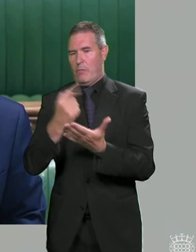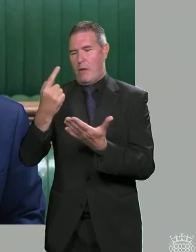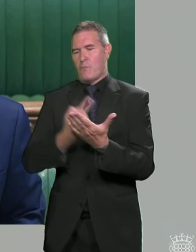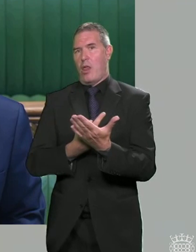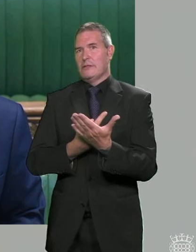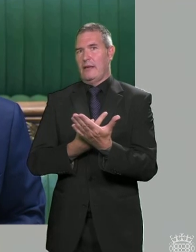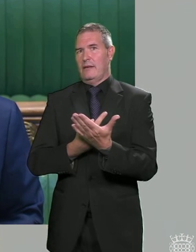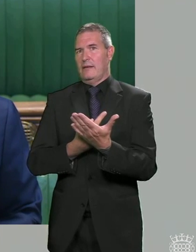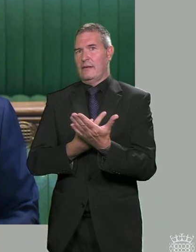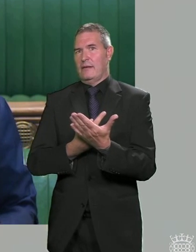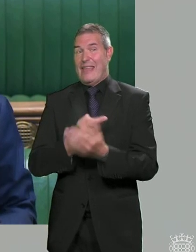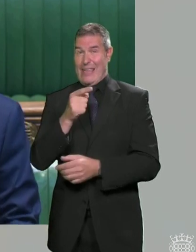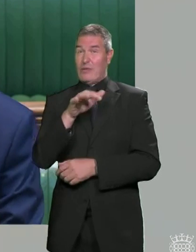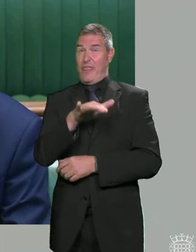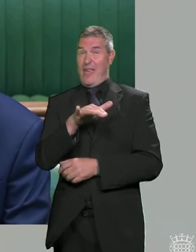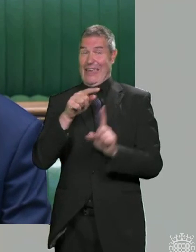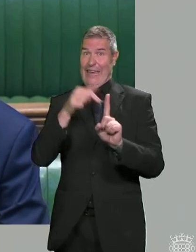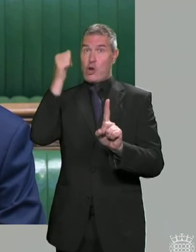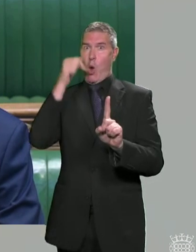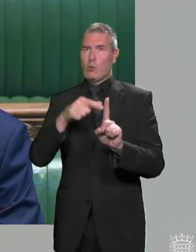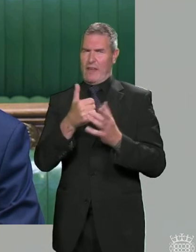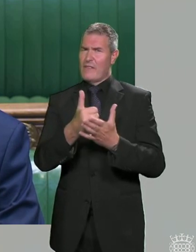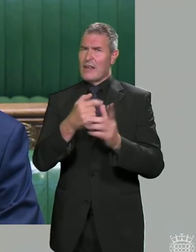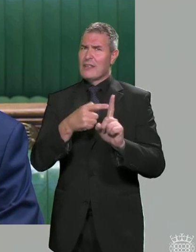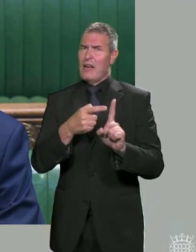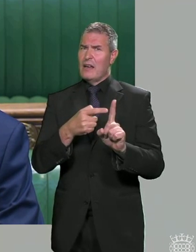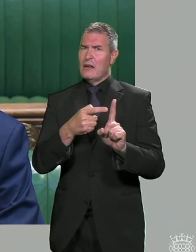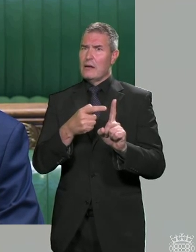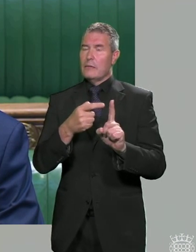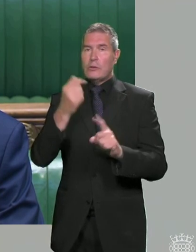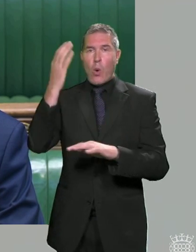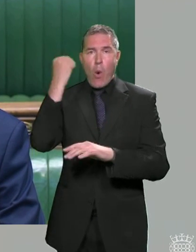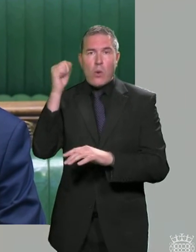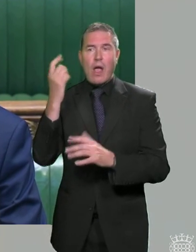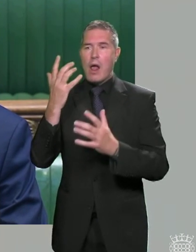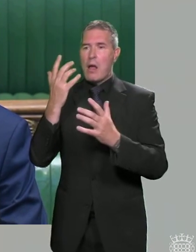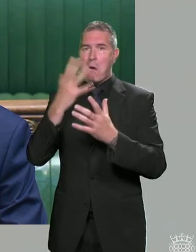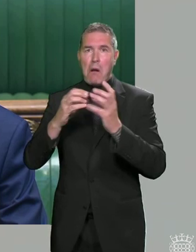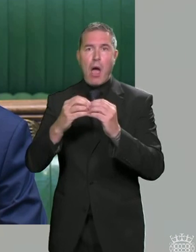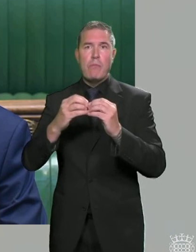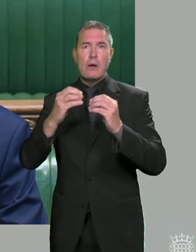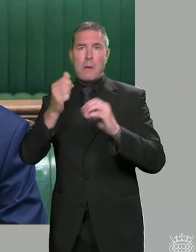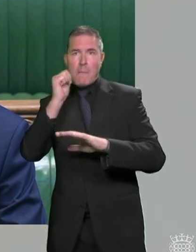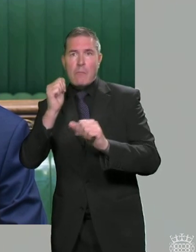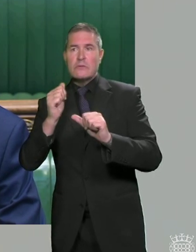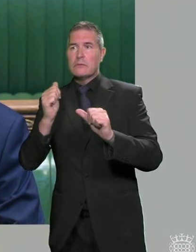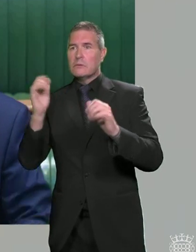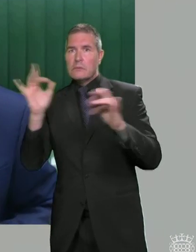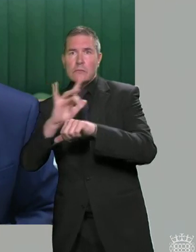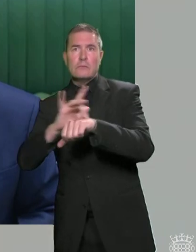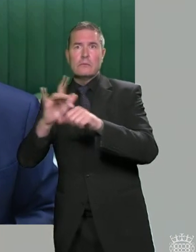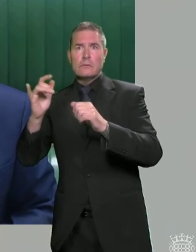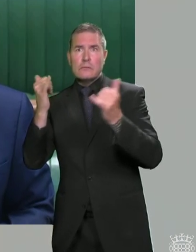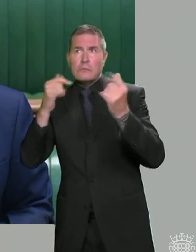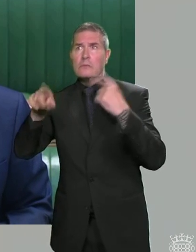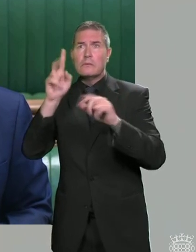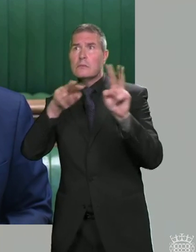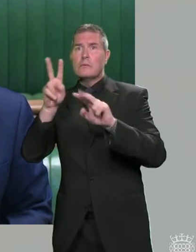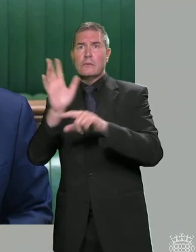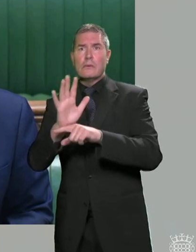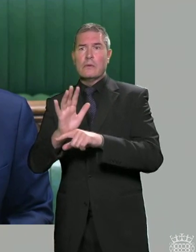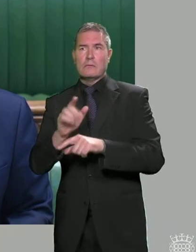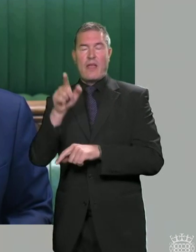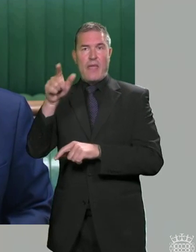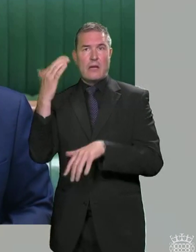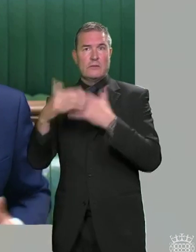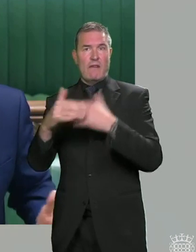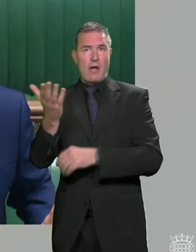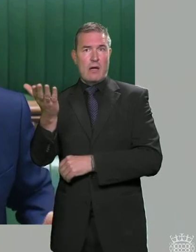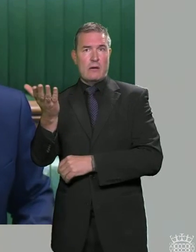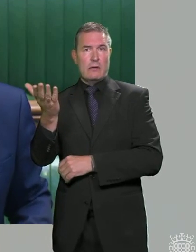That is the man who was in the room. It is those in hospitality, in clubs, in pubs, the arts, tourism and travel who are paying the price of the Prime Minister’s failure.